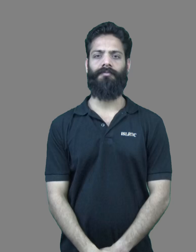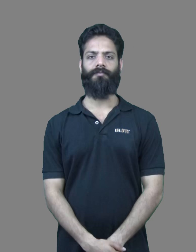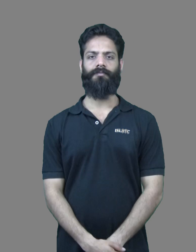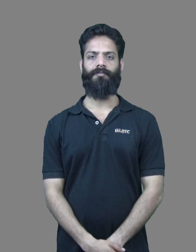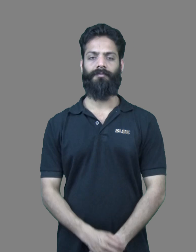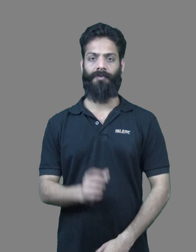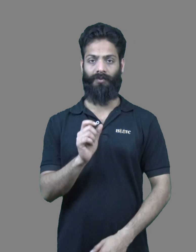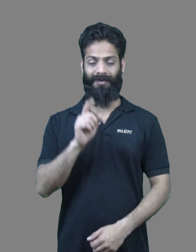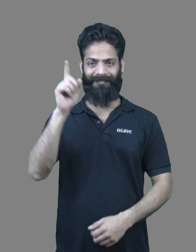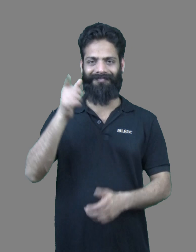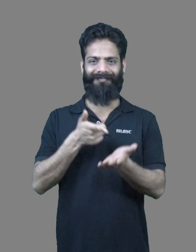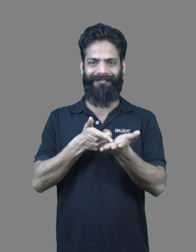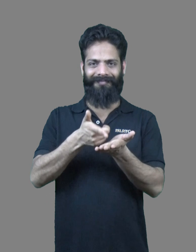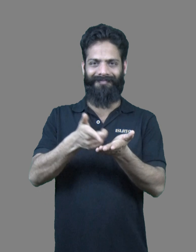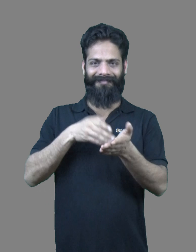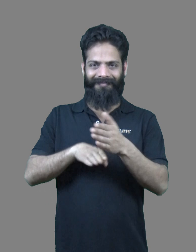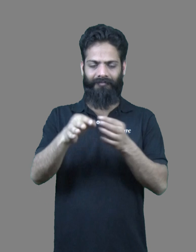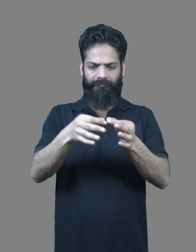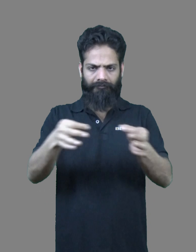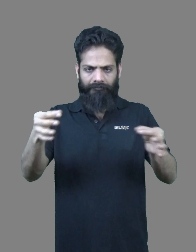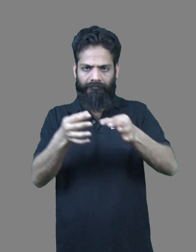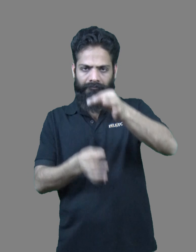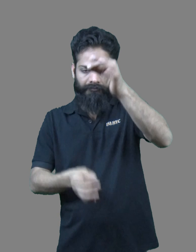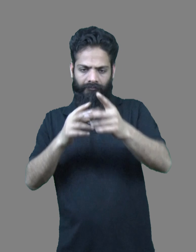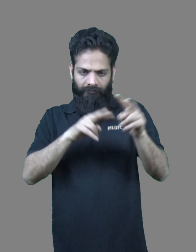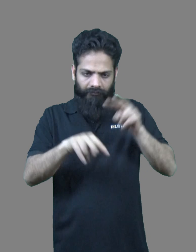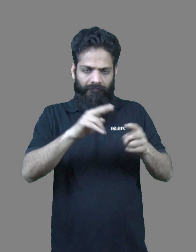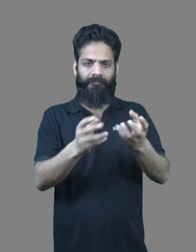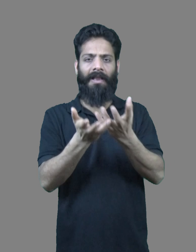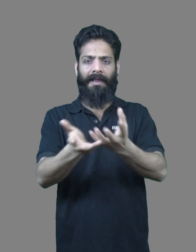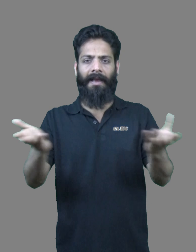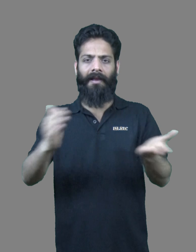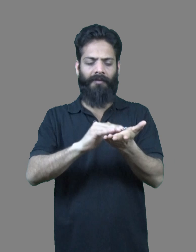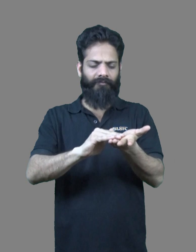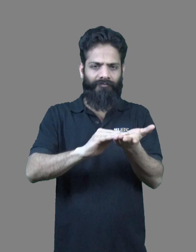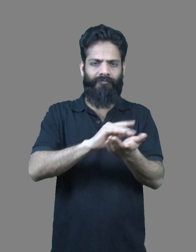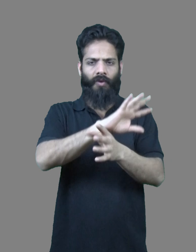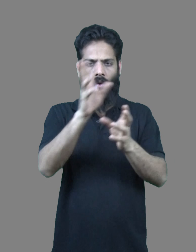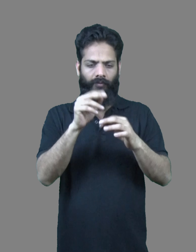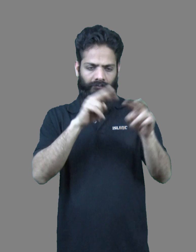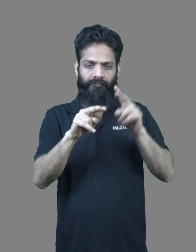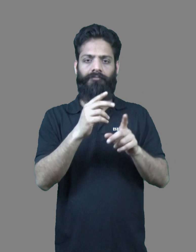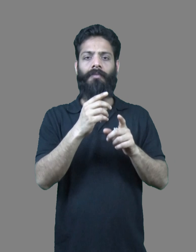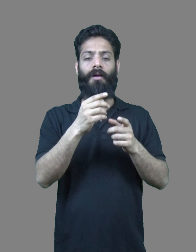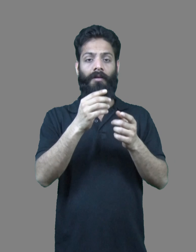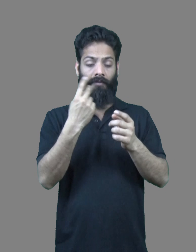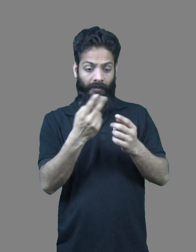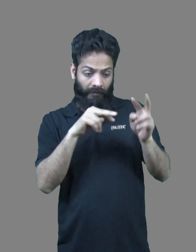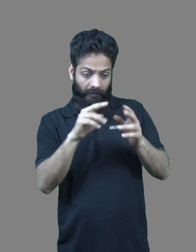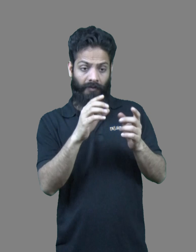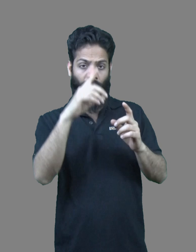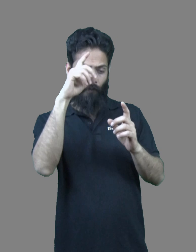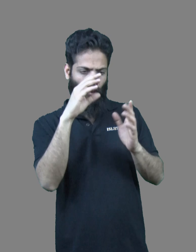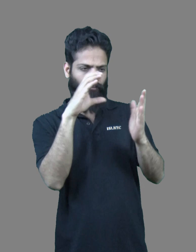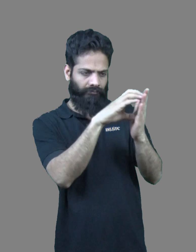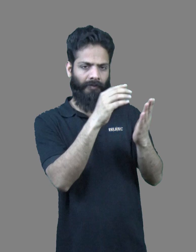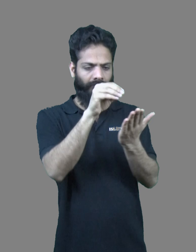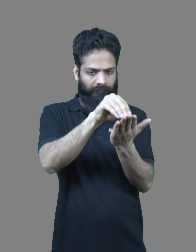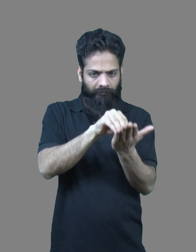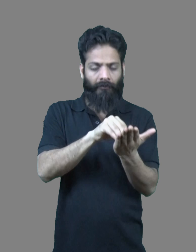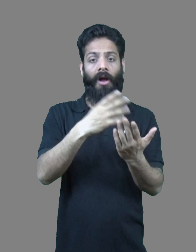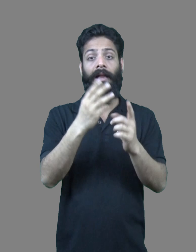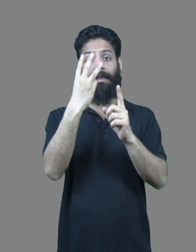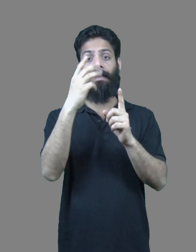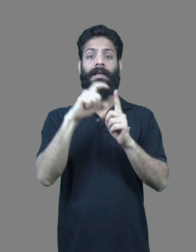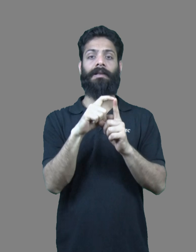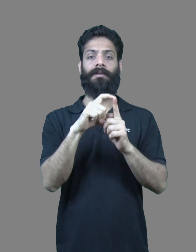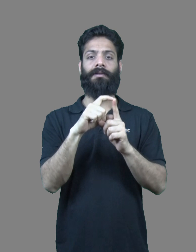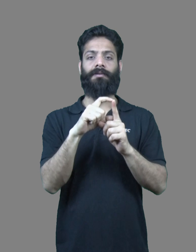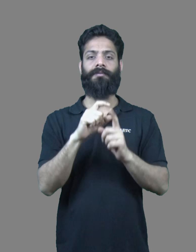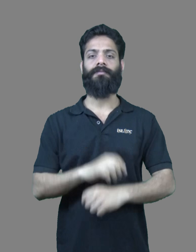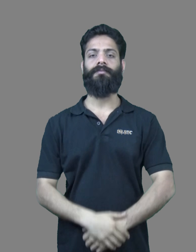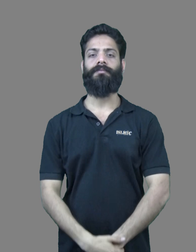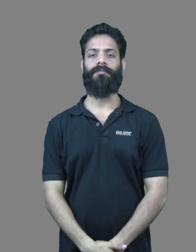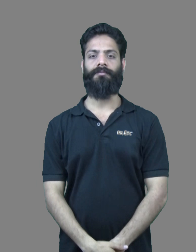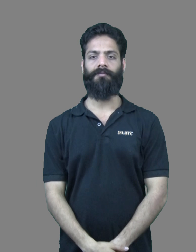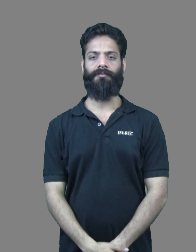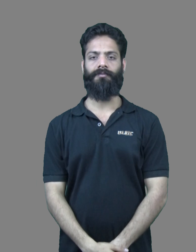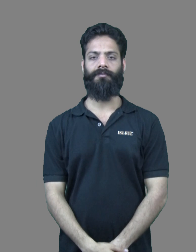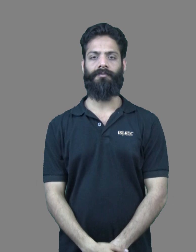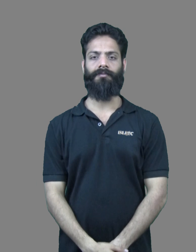Geodetic Survey